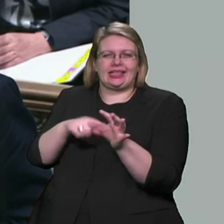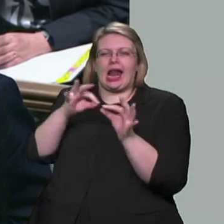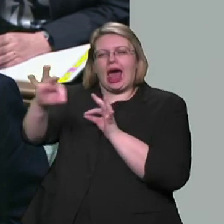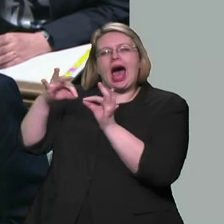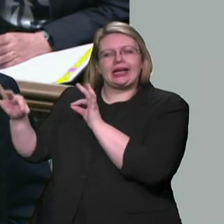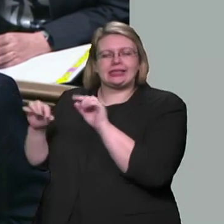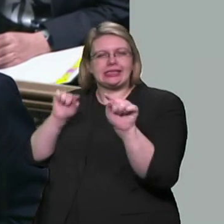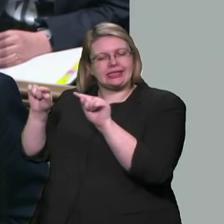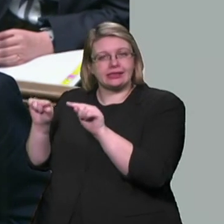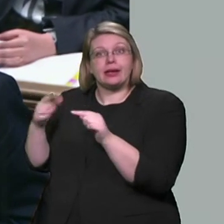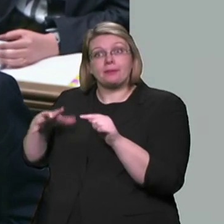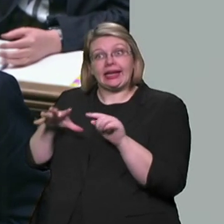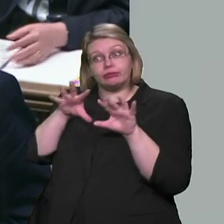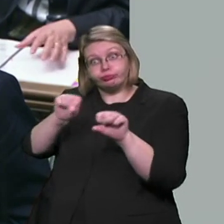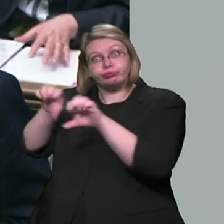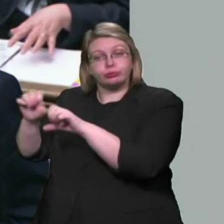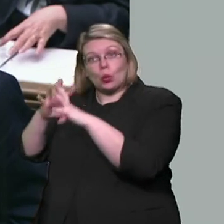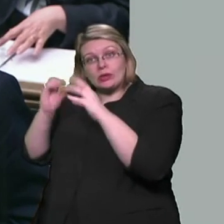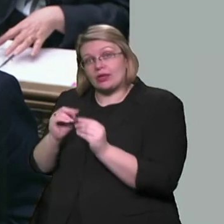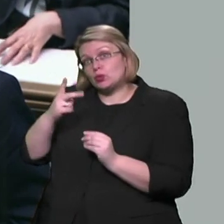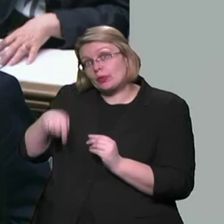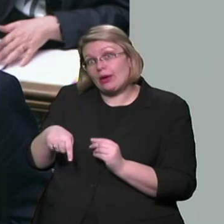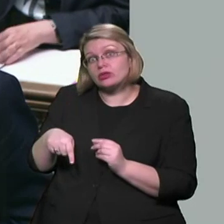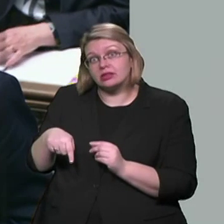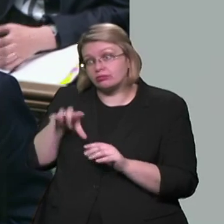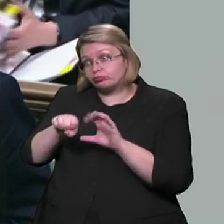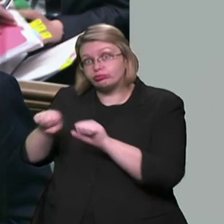We have done 2,000 so far and there is more to do.